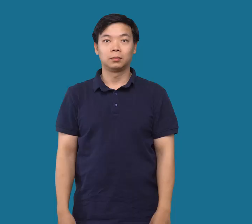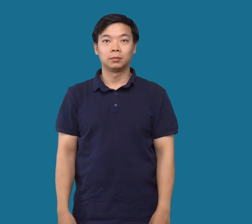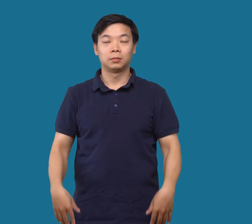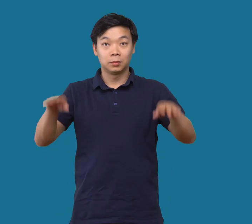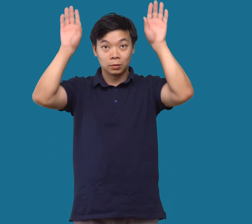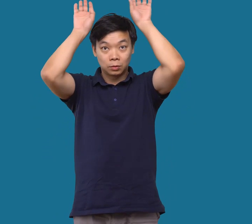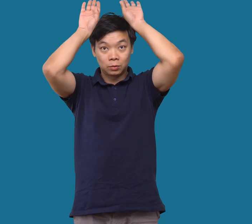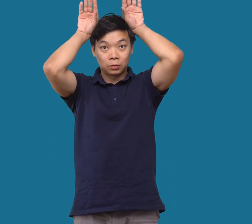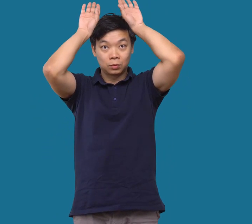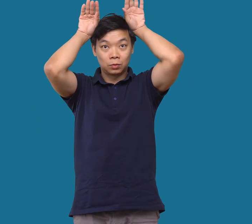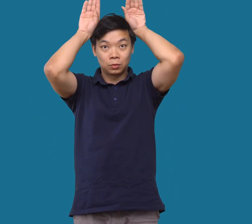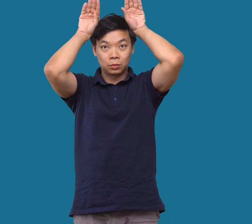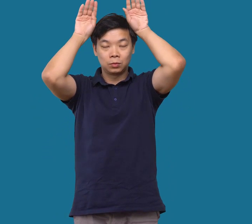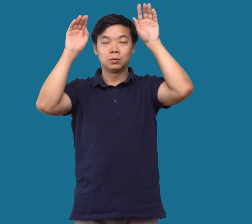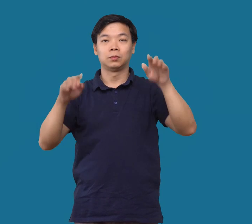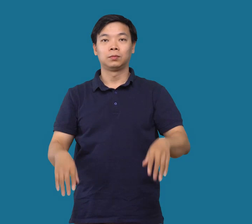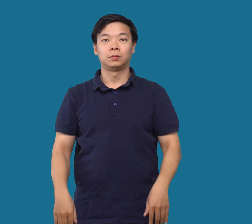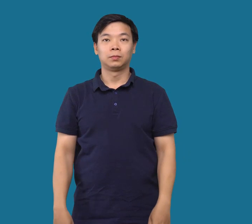con chó